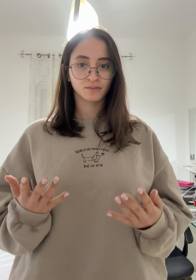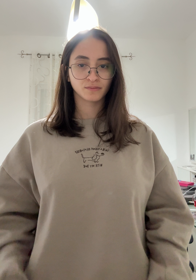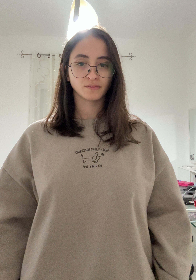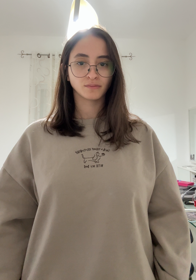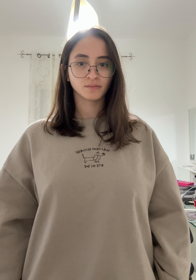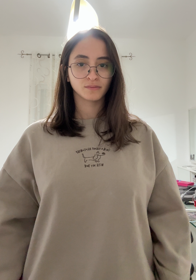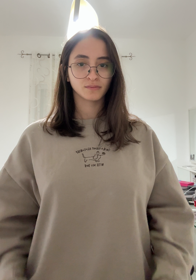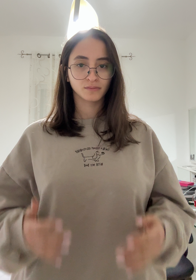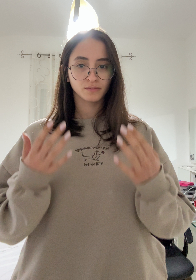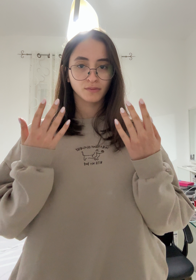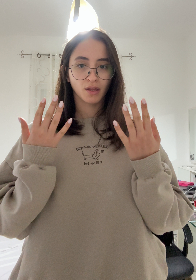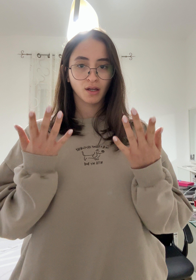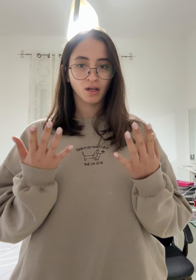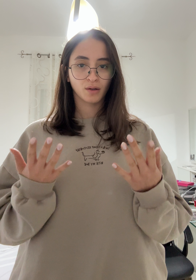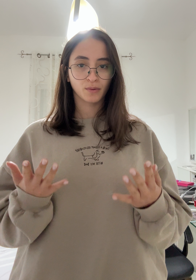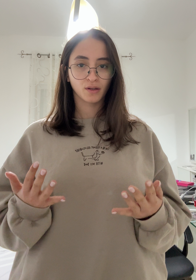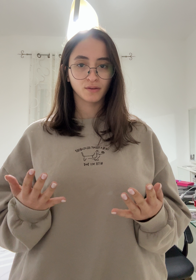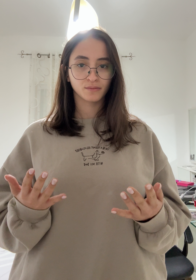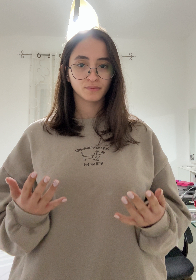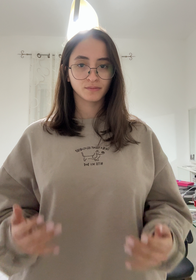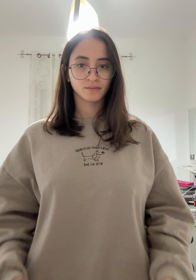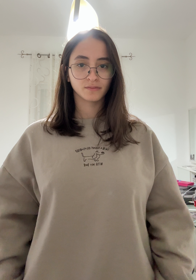כמה